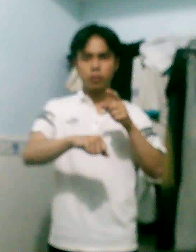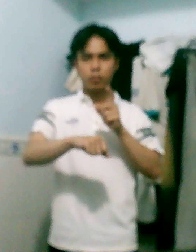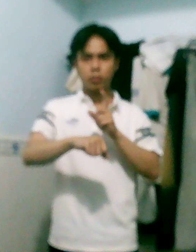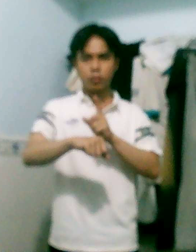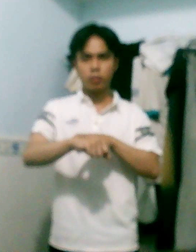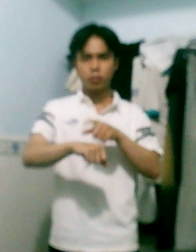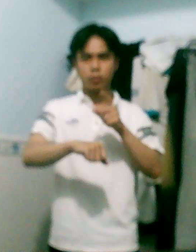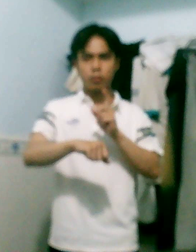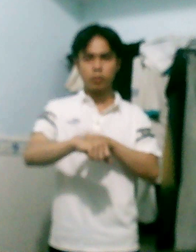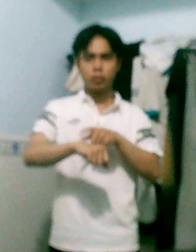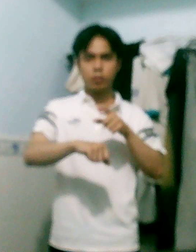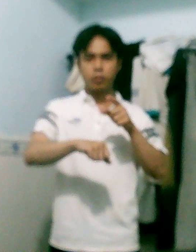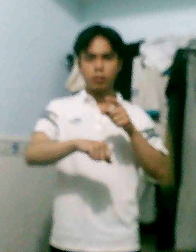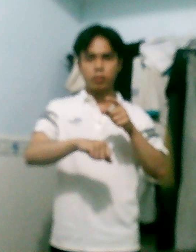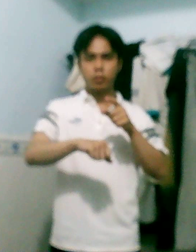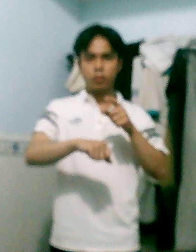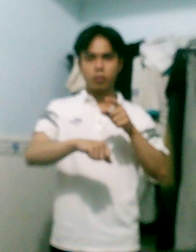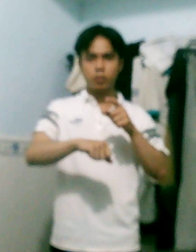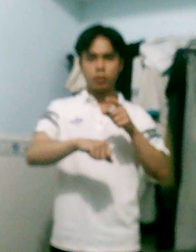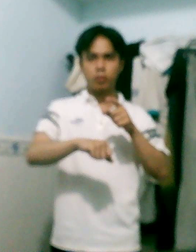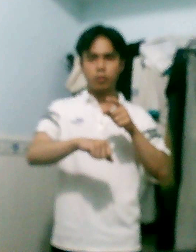gio